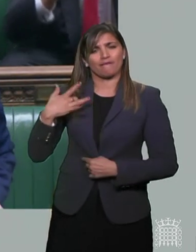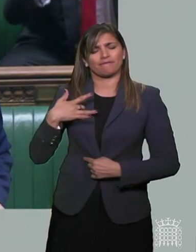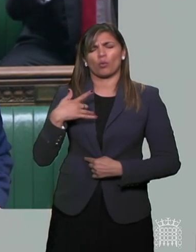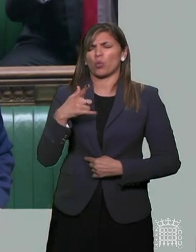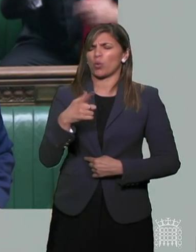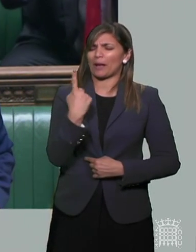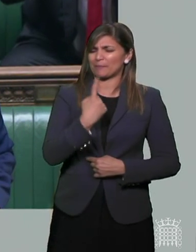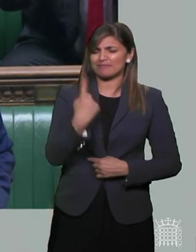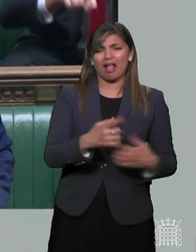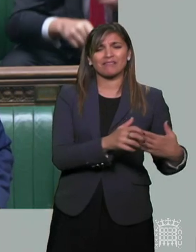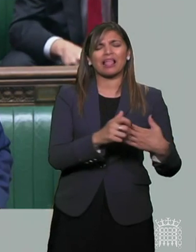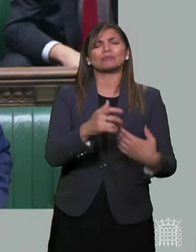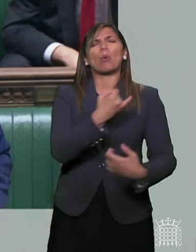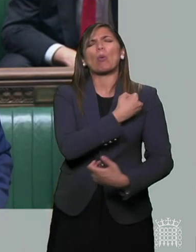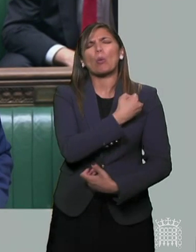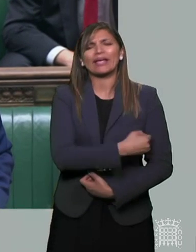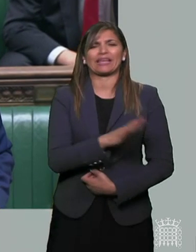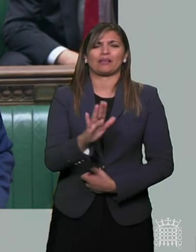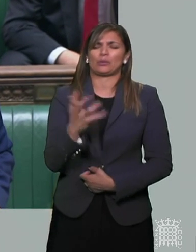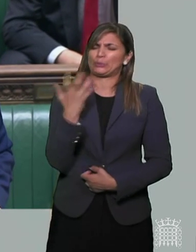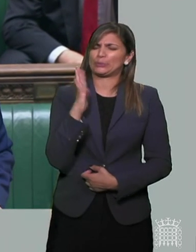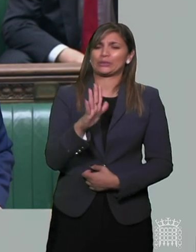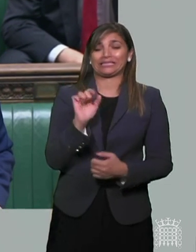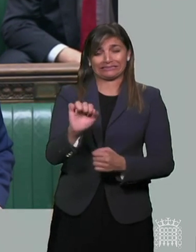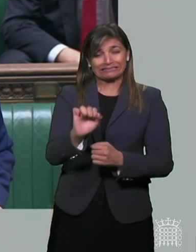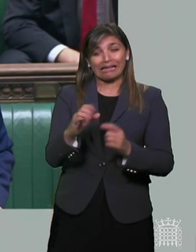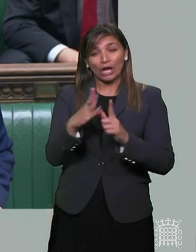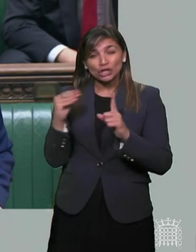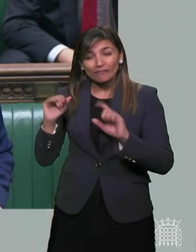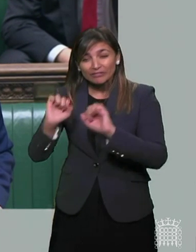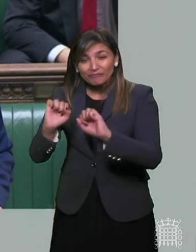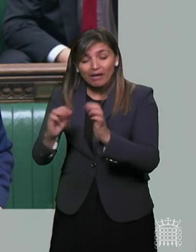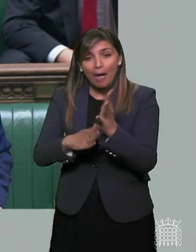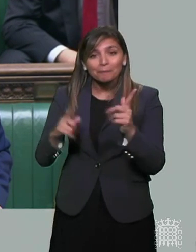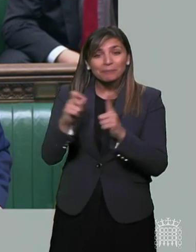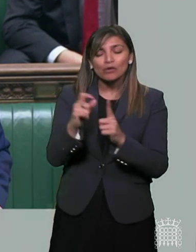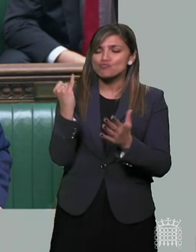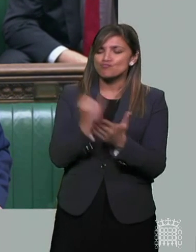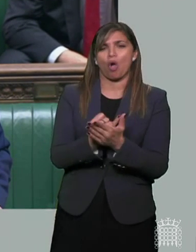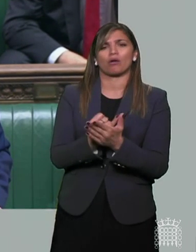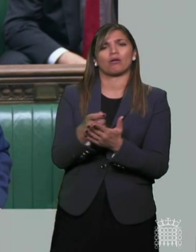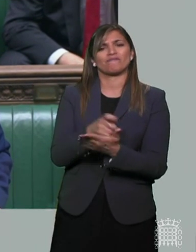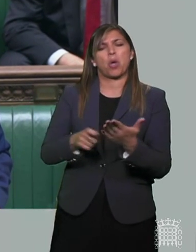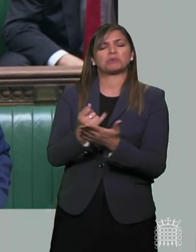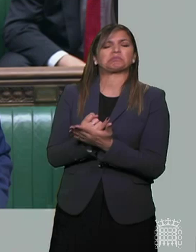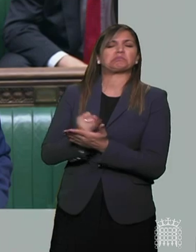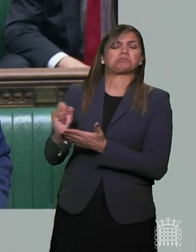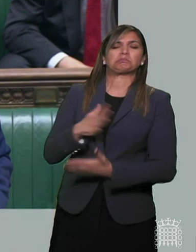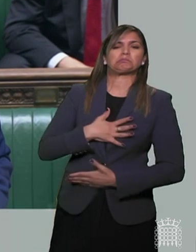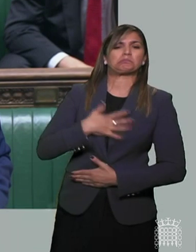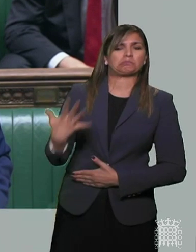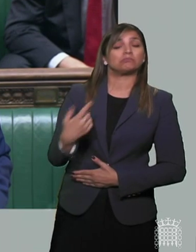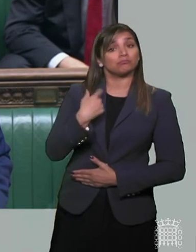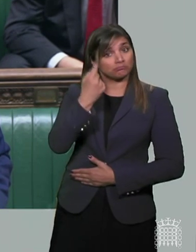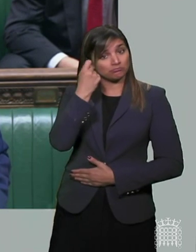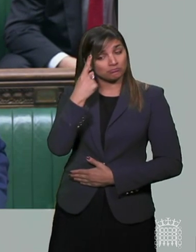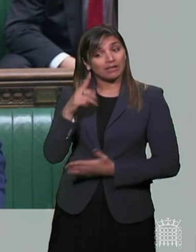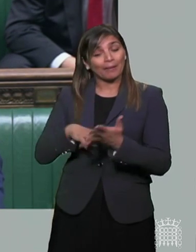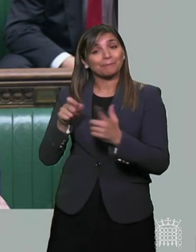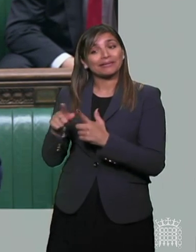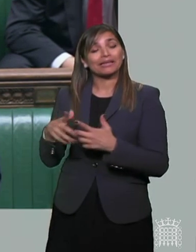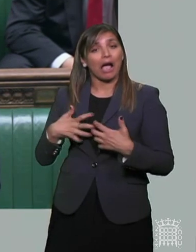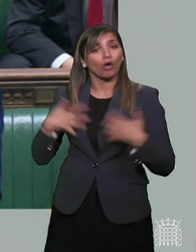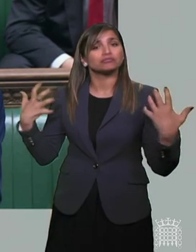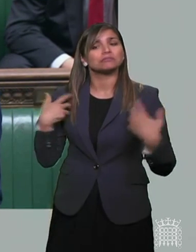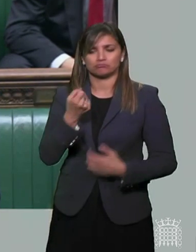His own MPs were wrong to vote against basic public health measures, but I can understand why they are angry with him.